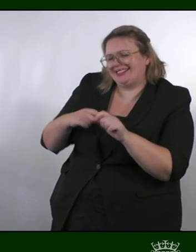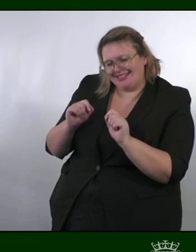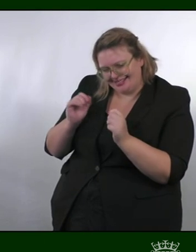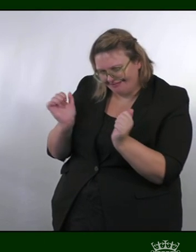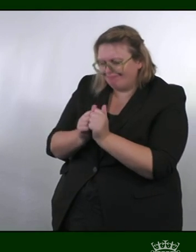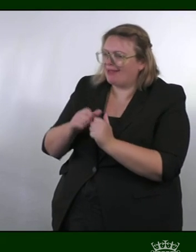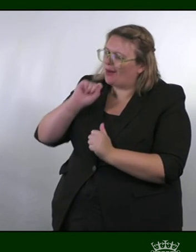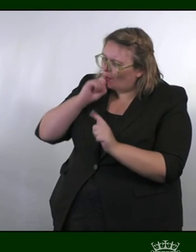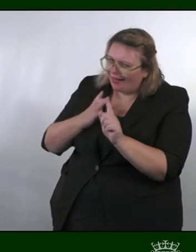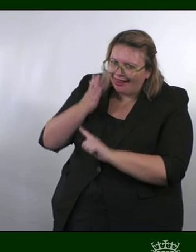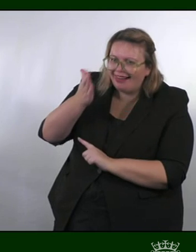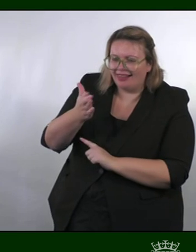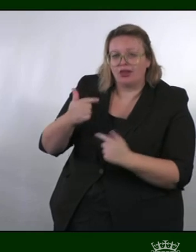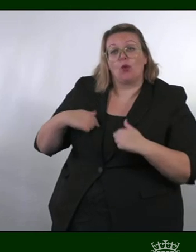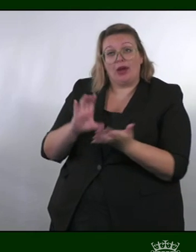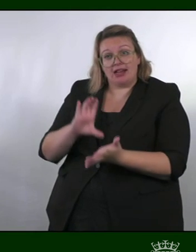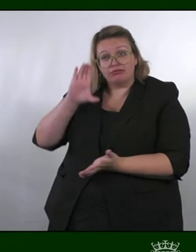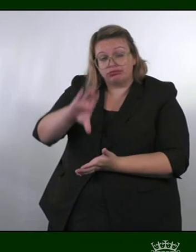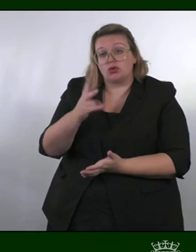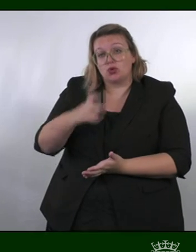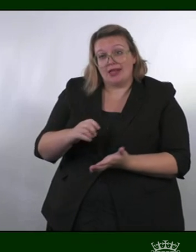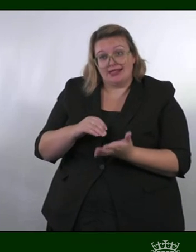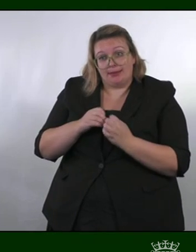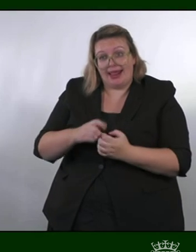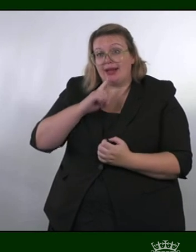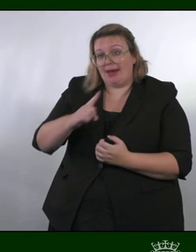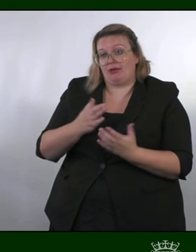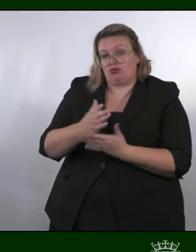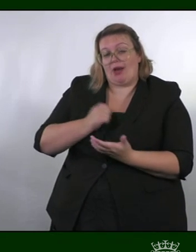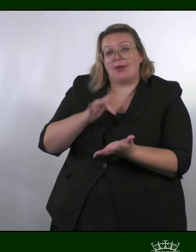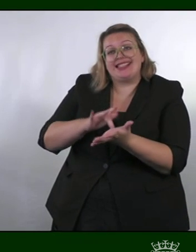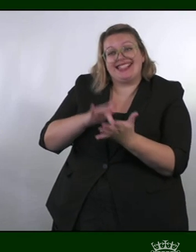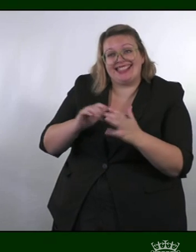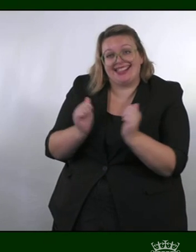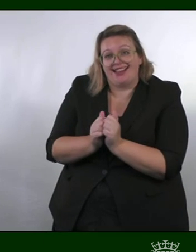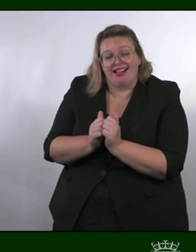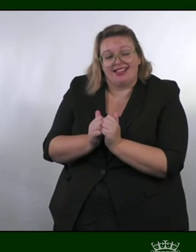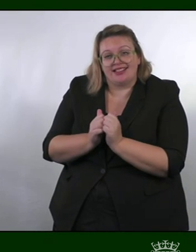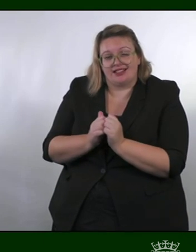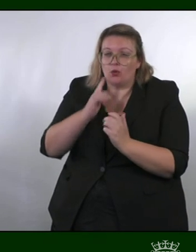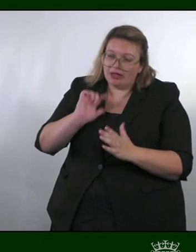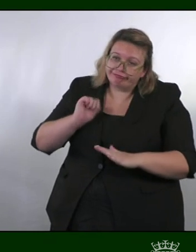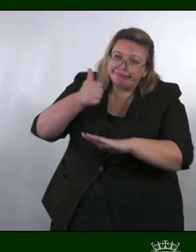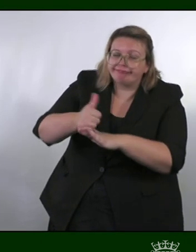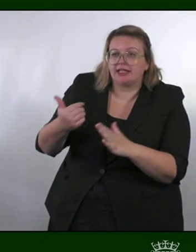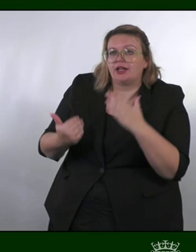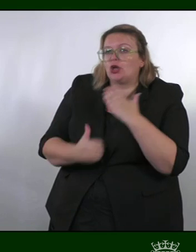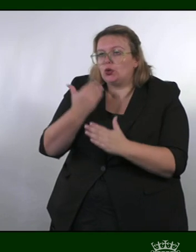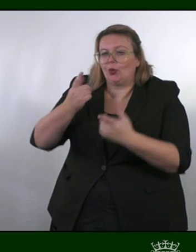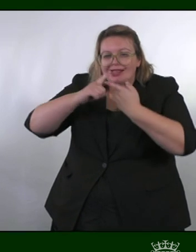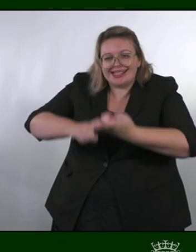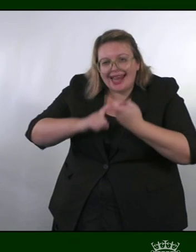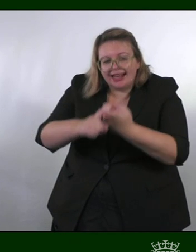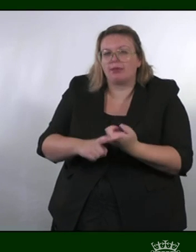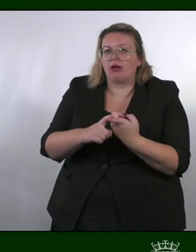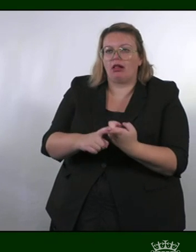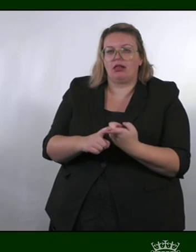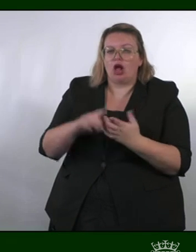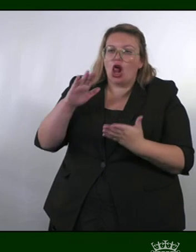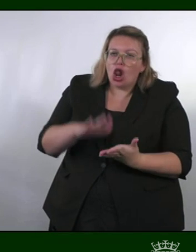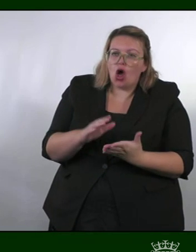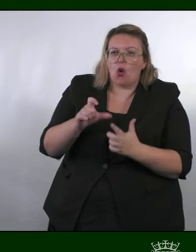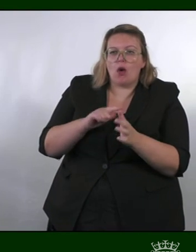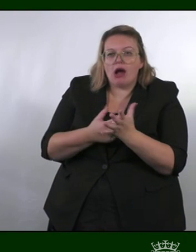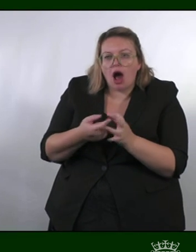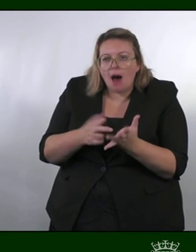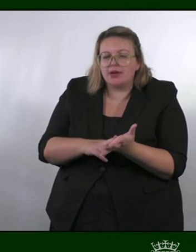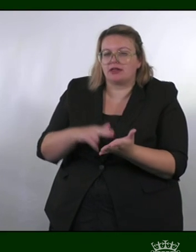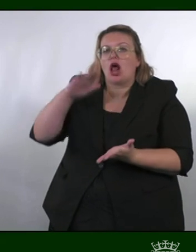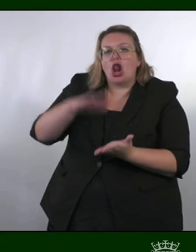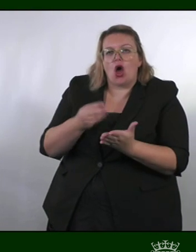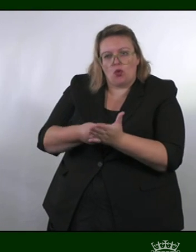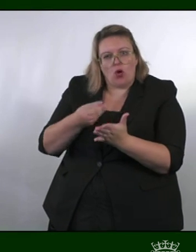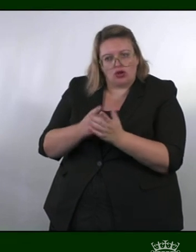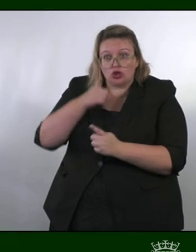I can tell my hon. Friend that we are investing nearly £20 million through our city deal in pioneering a new programme of sustainable low-carbon and low-cost heat energy to Stoke-on-Trent.